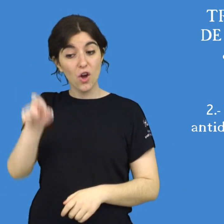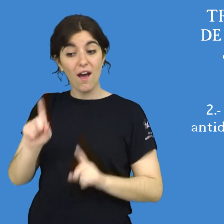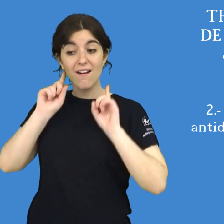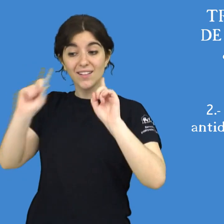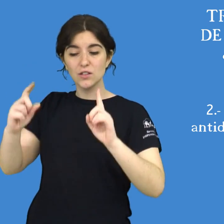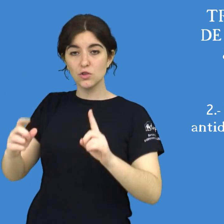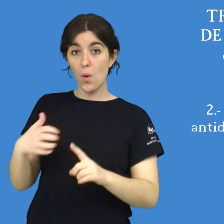caso